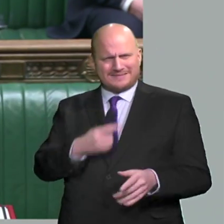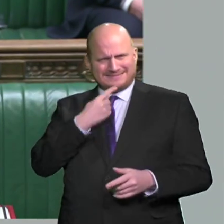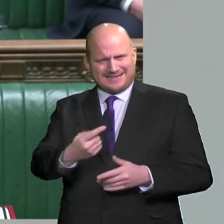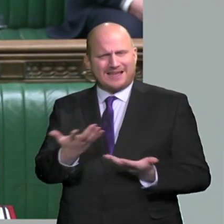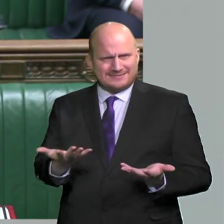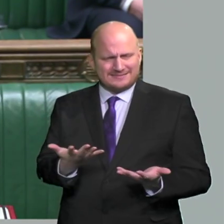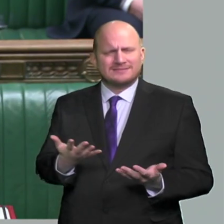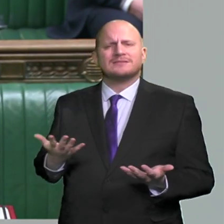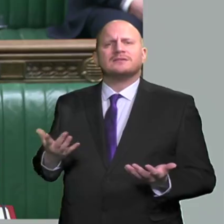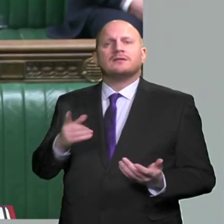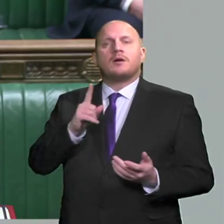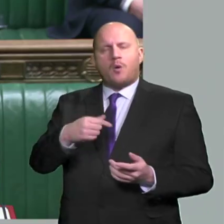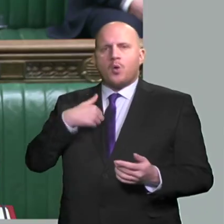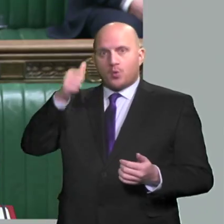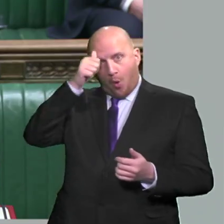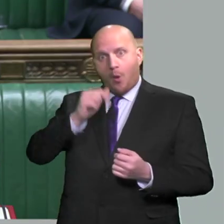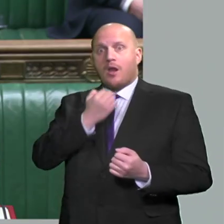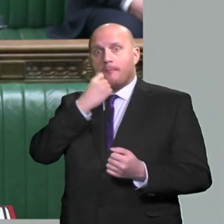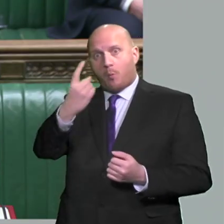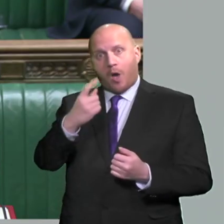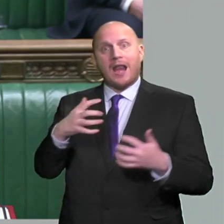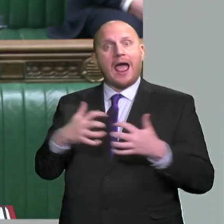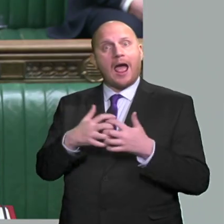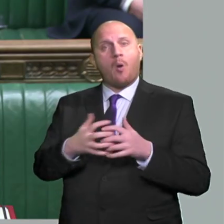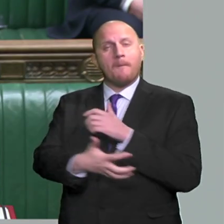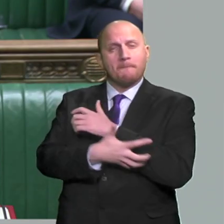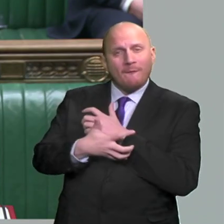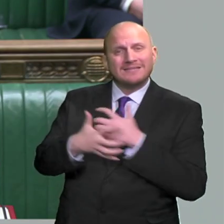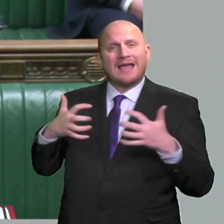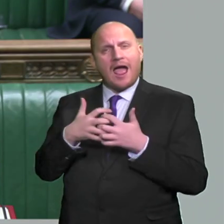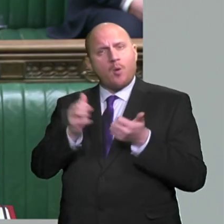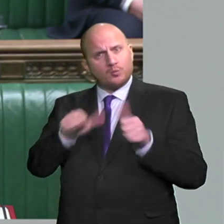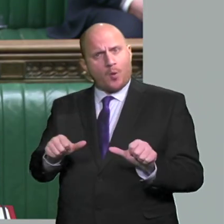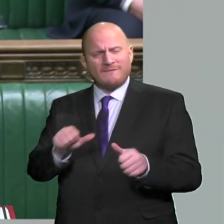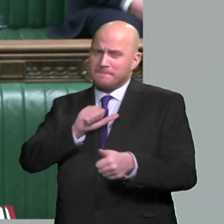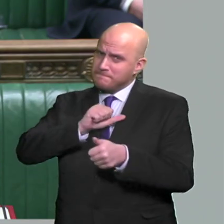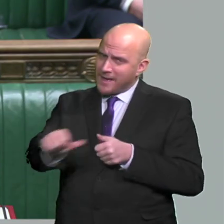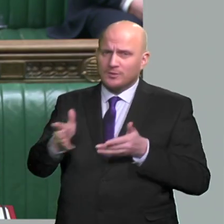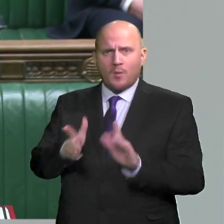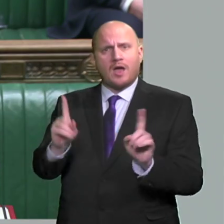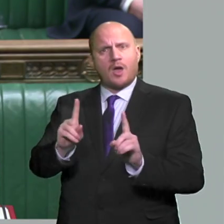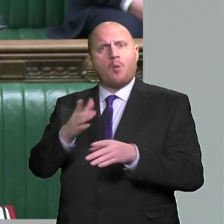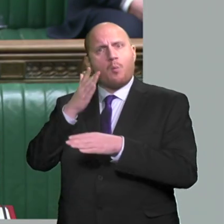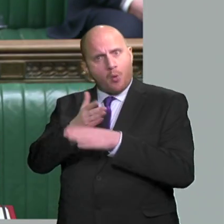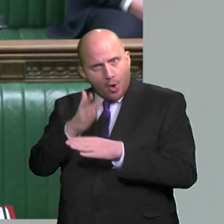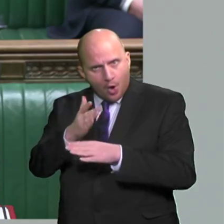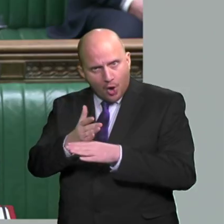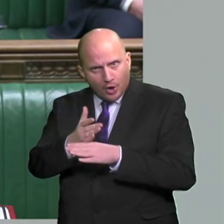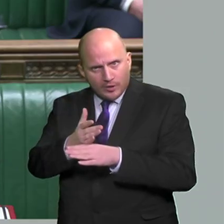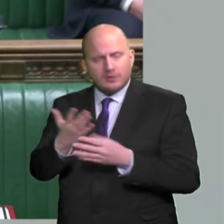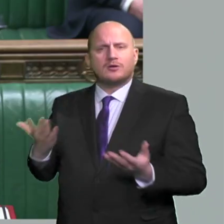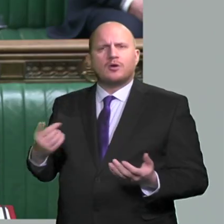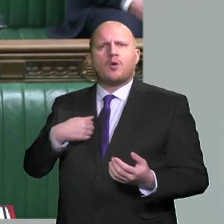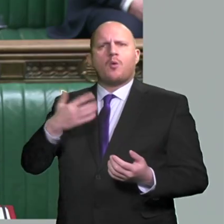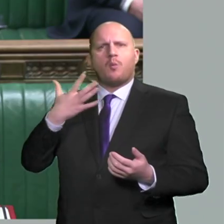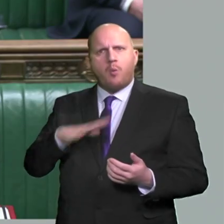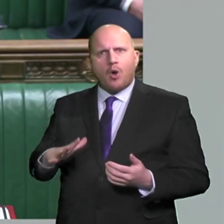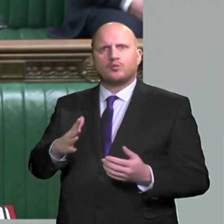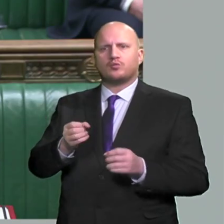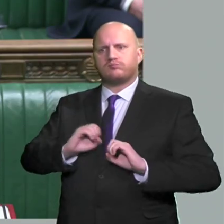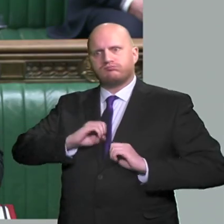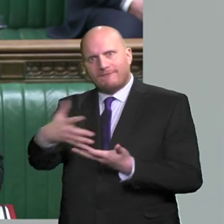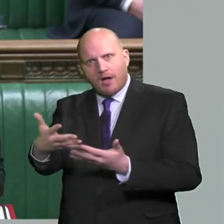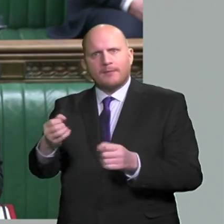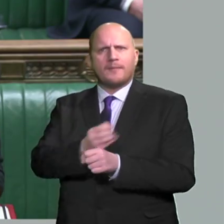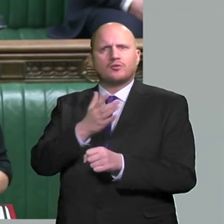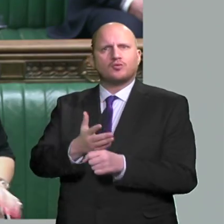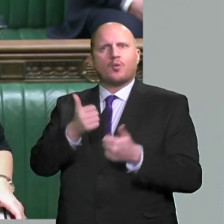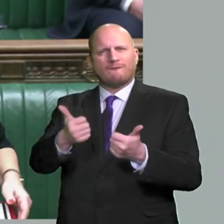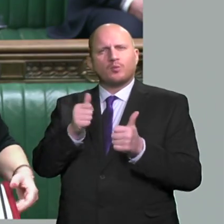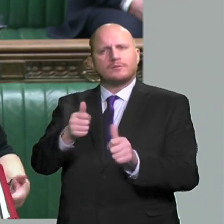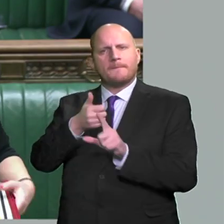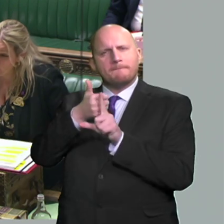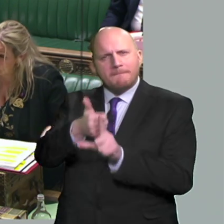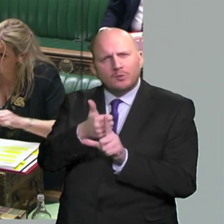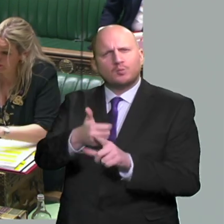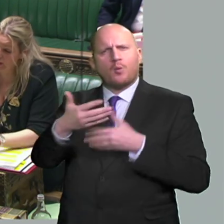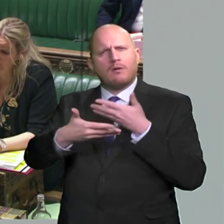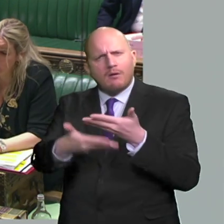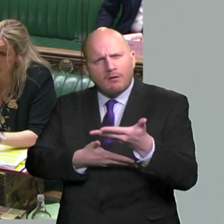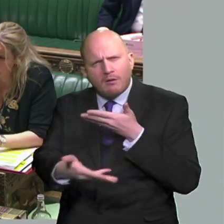I recently joined a No.10 roundtable on a mentoring and support pipeline to help understand what is holding people back.